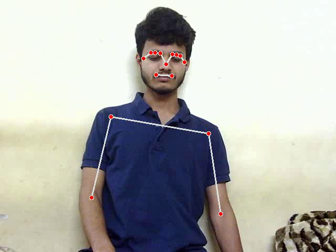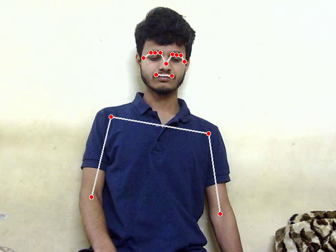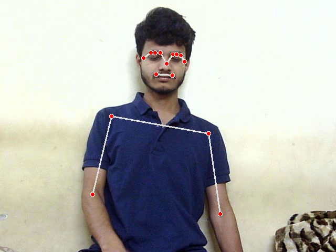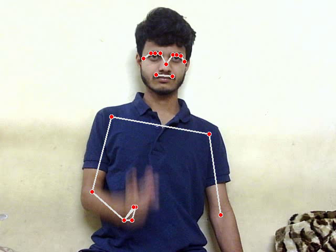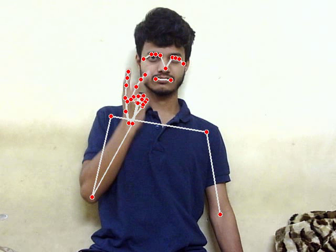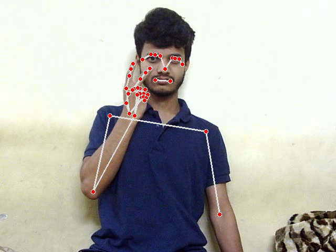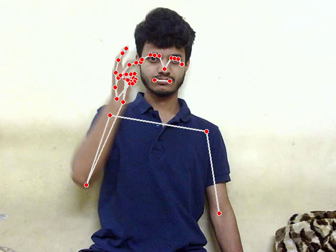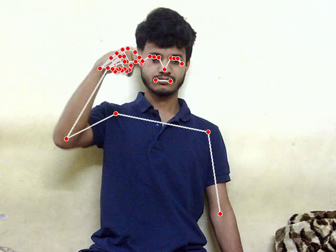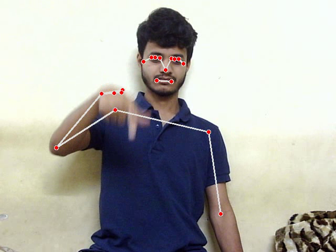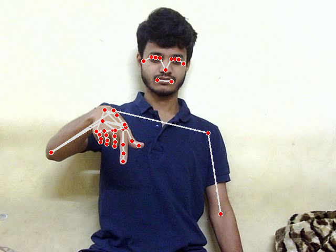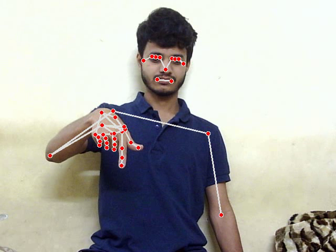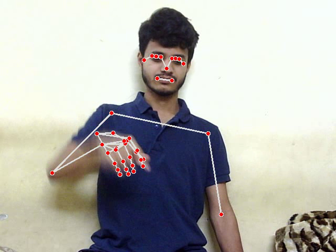see you later